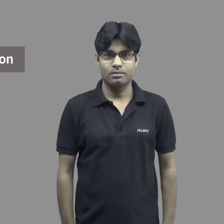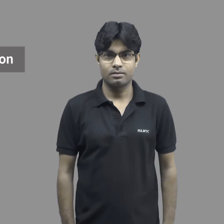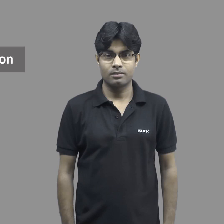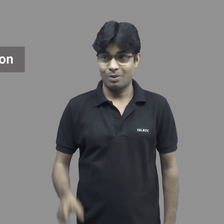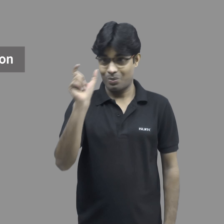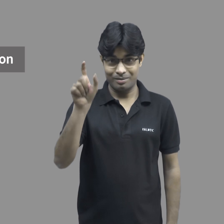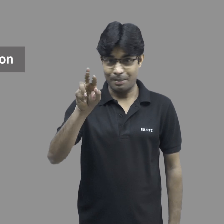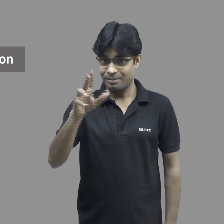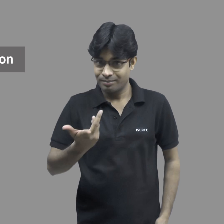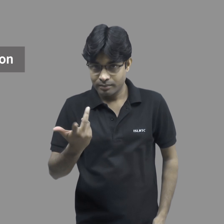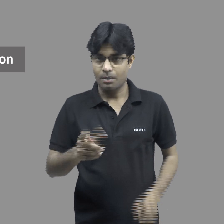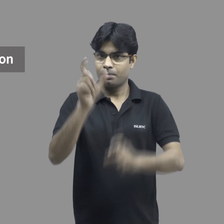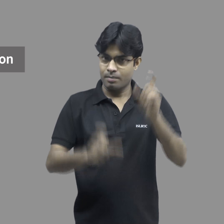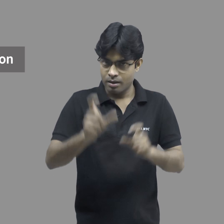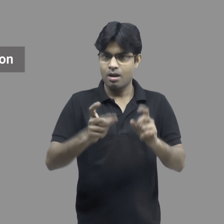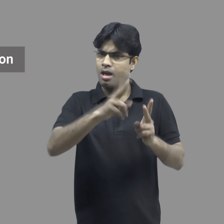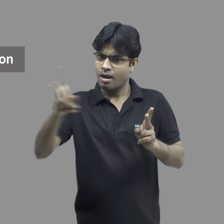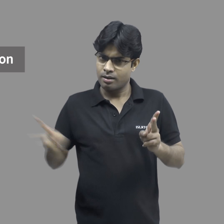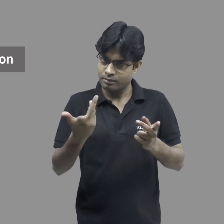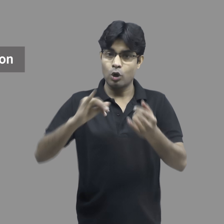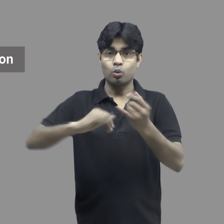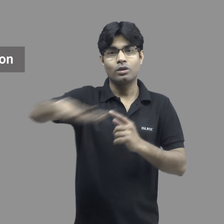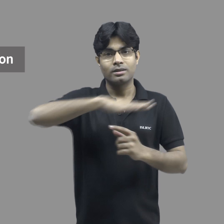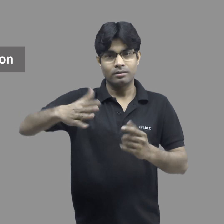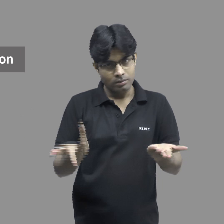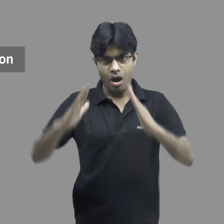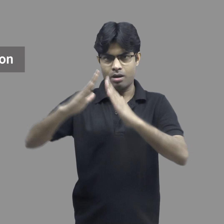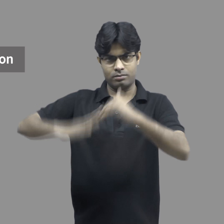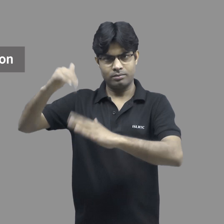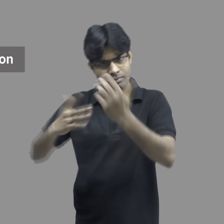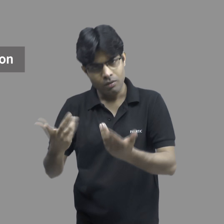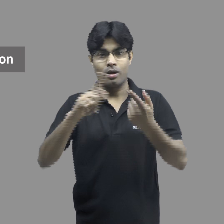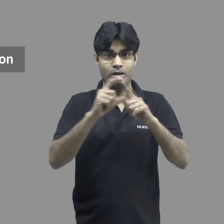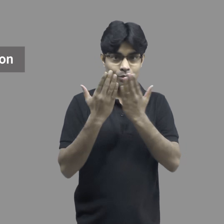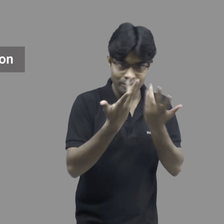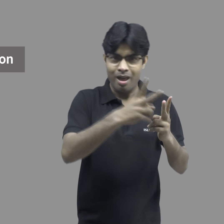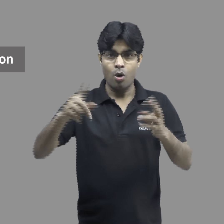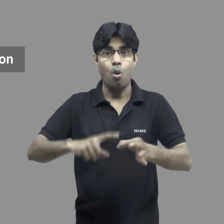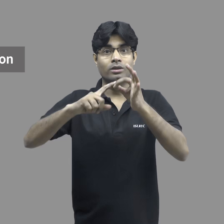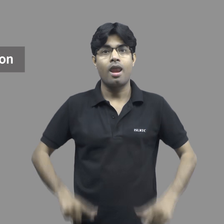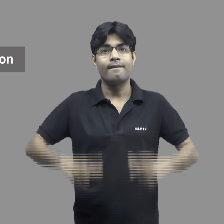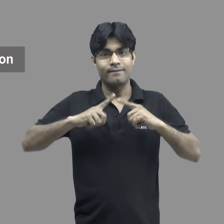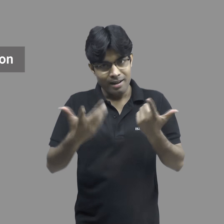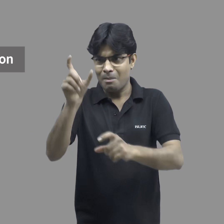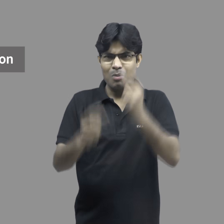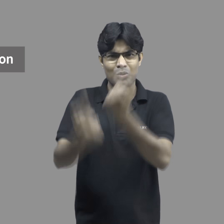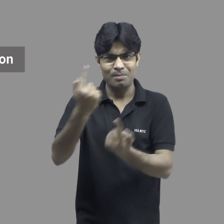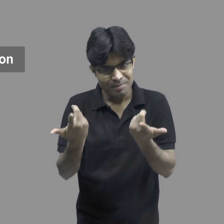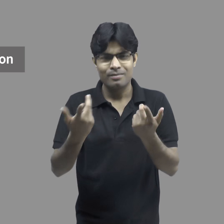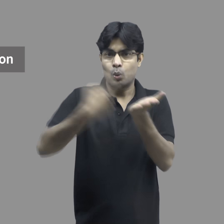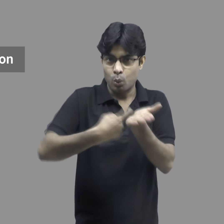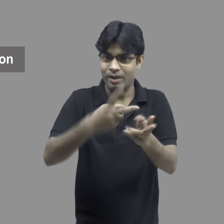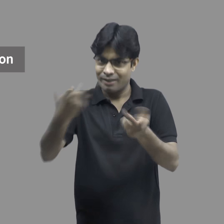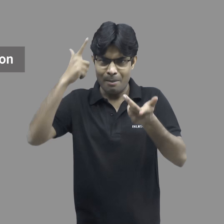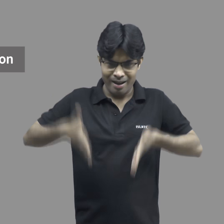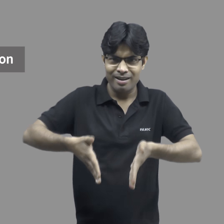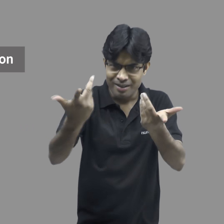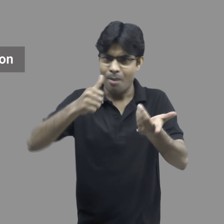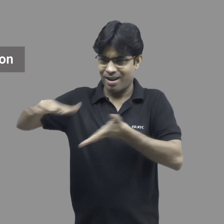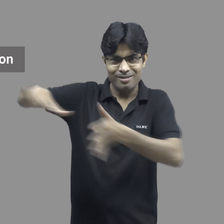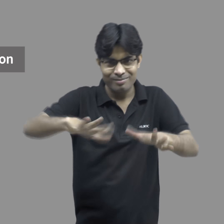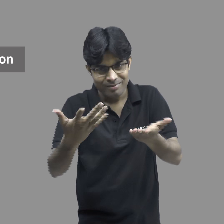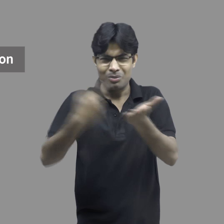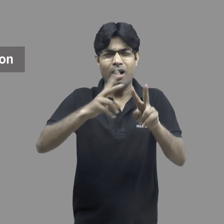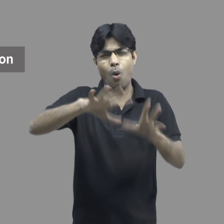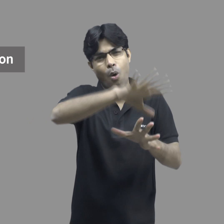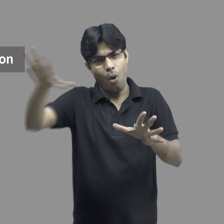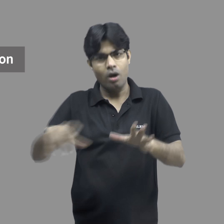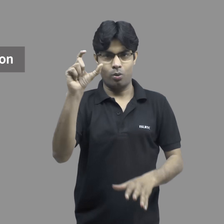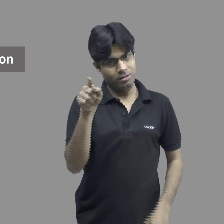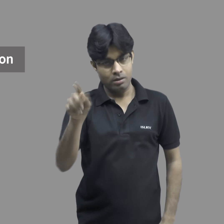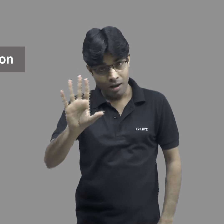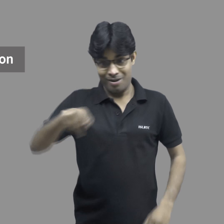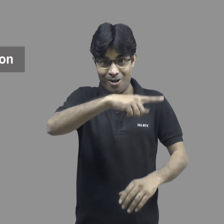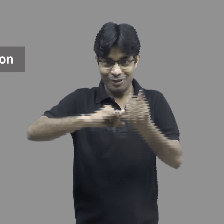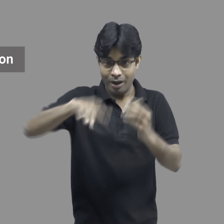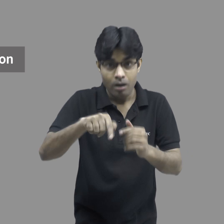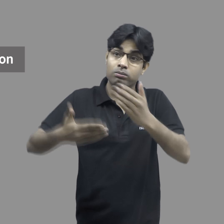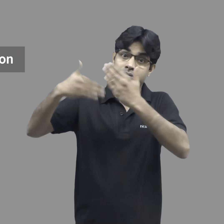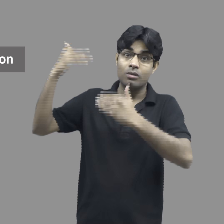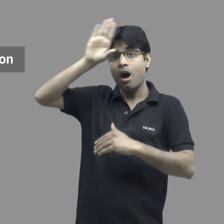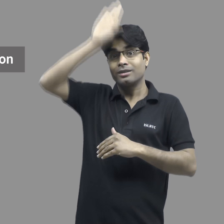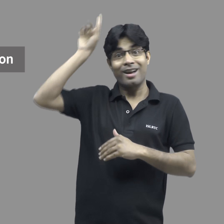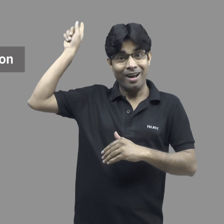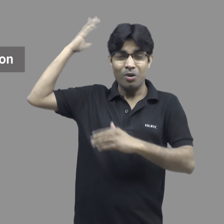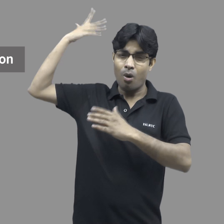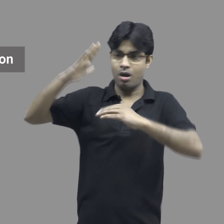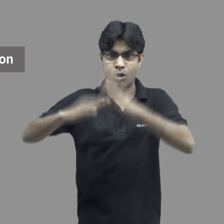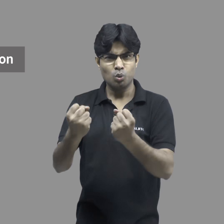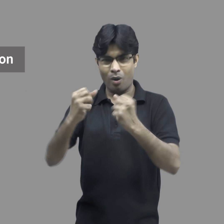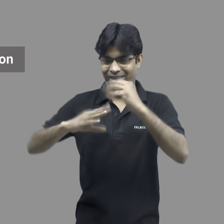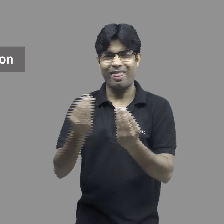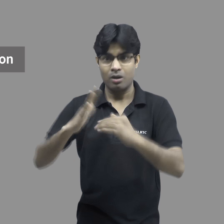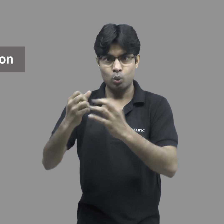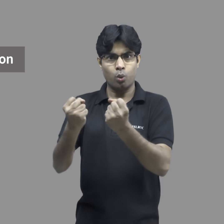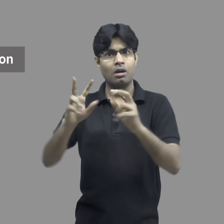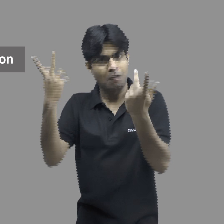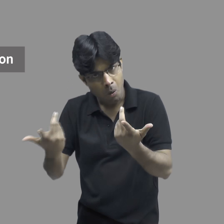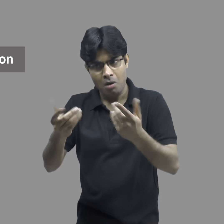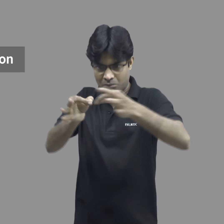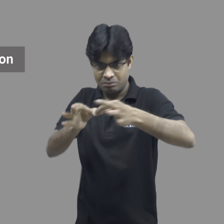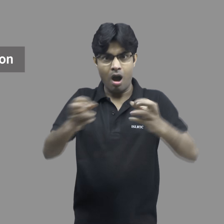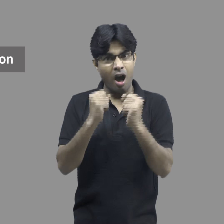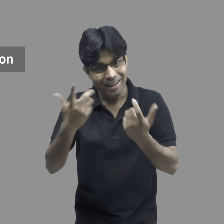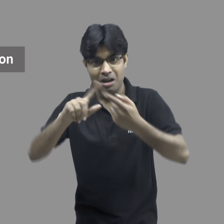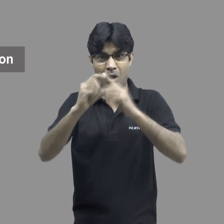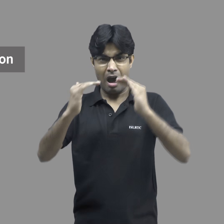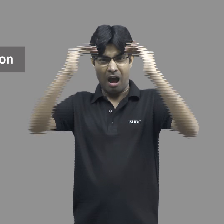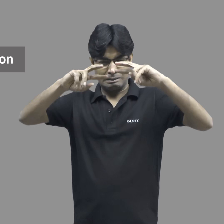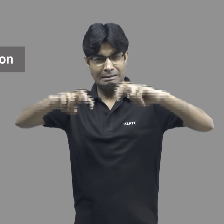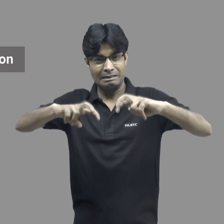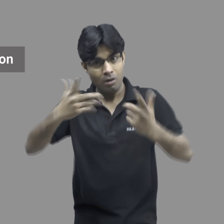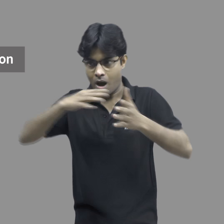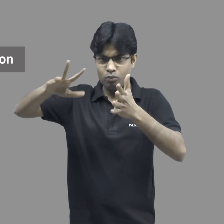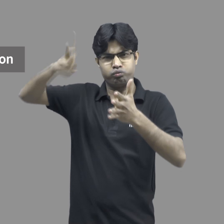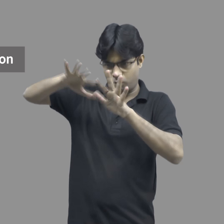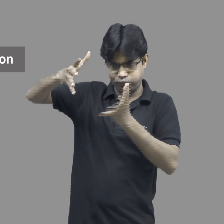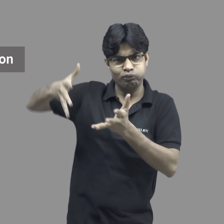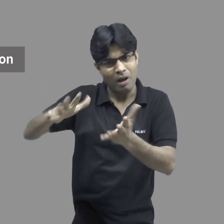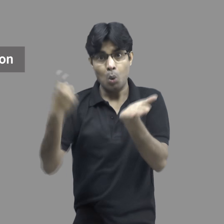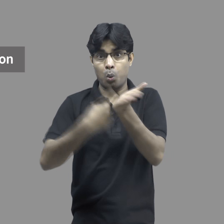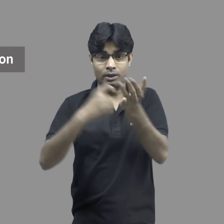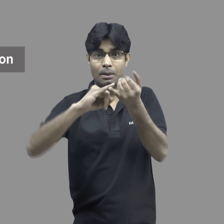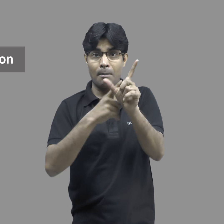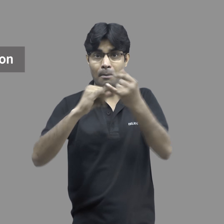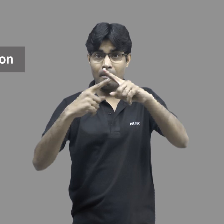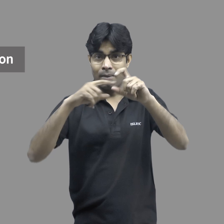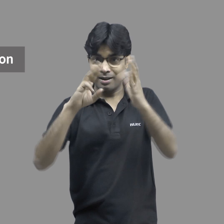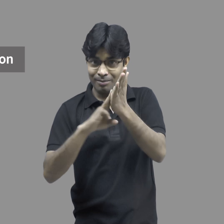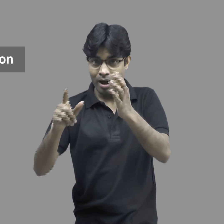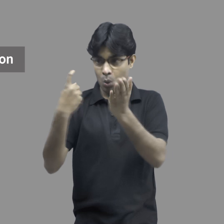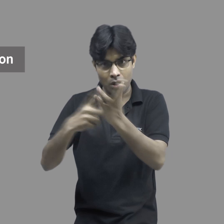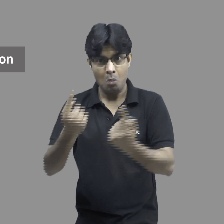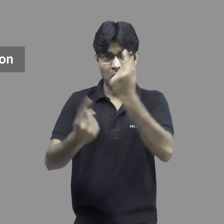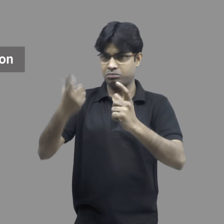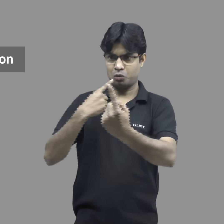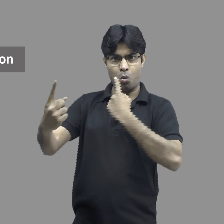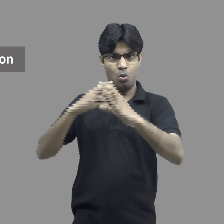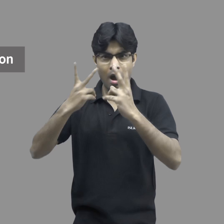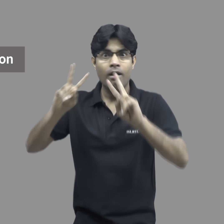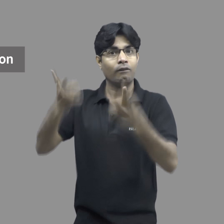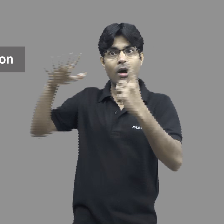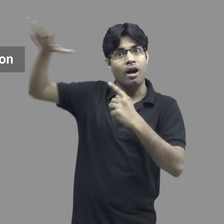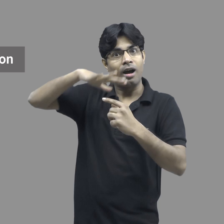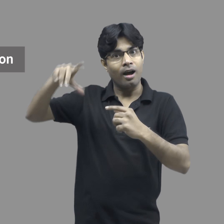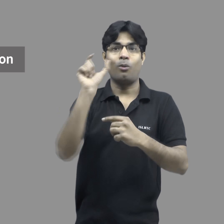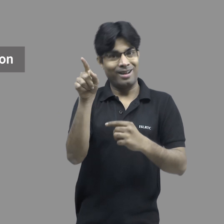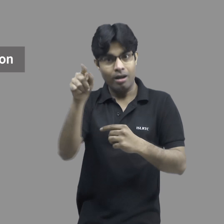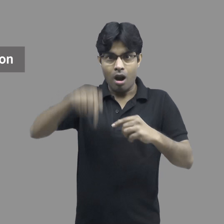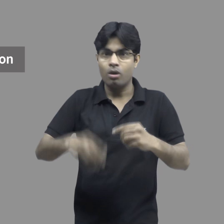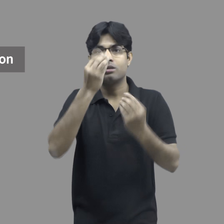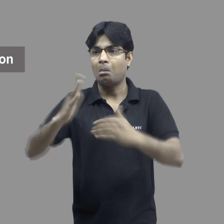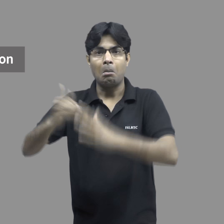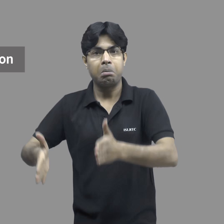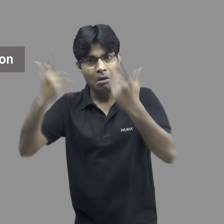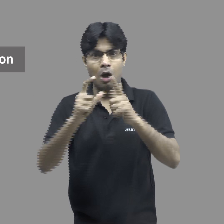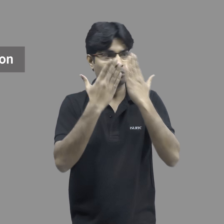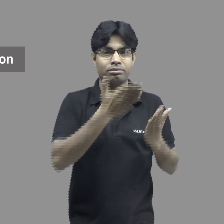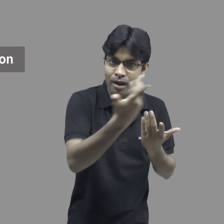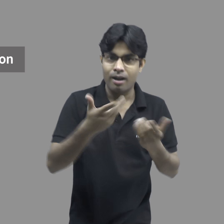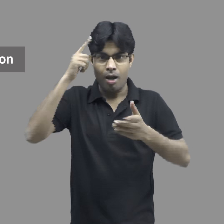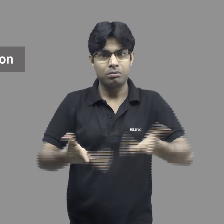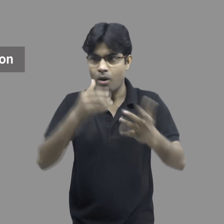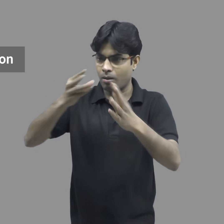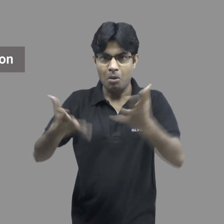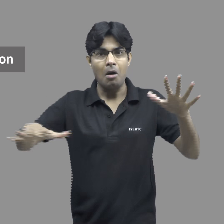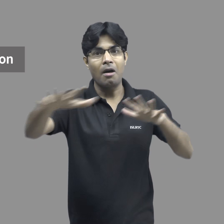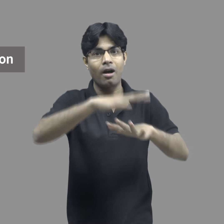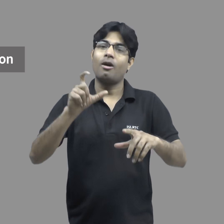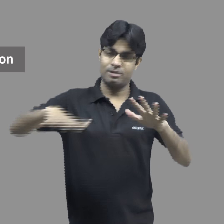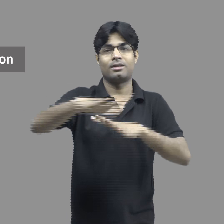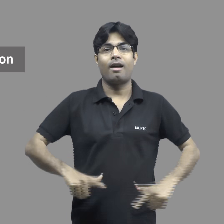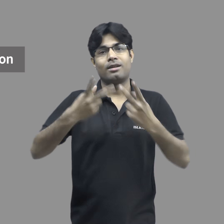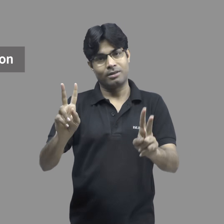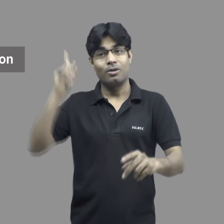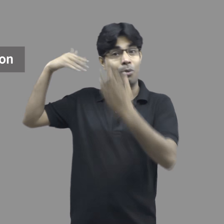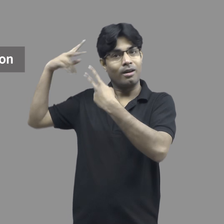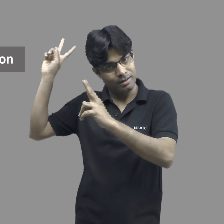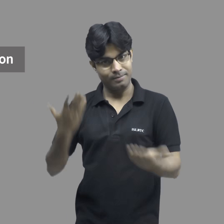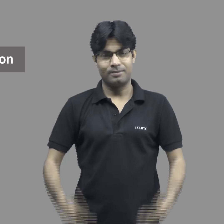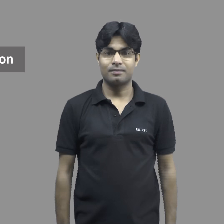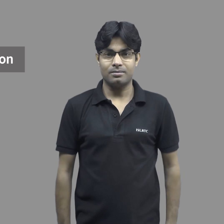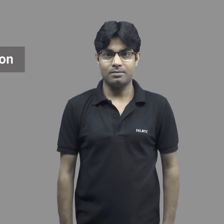Civilization